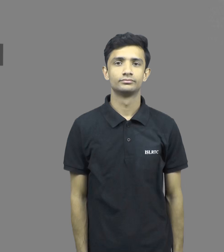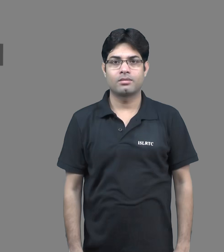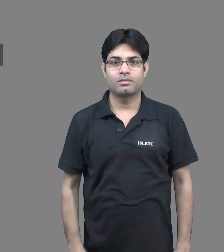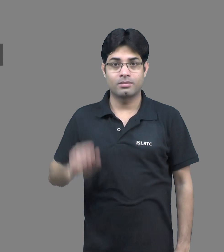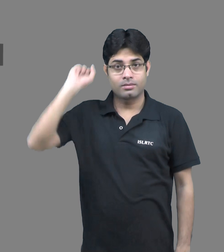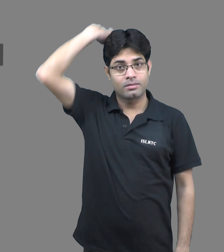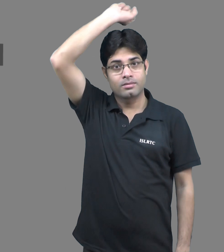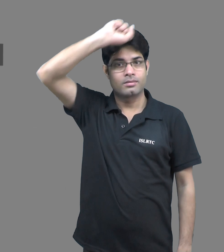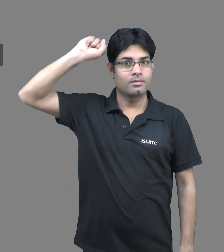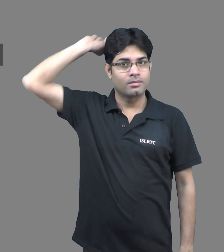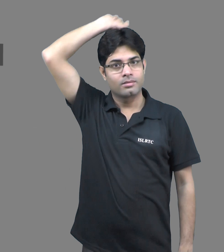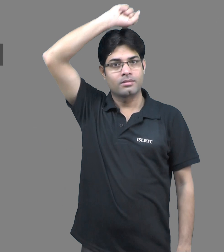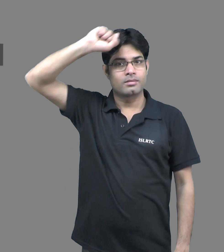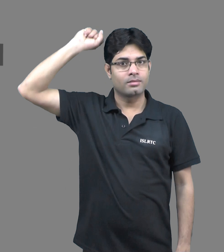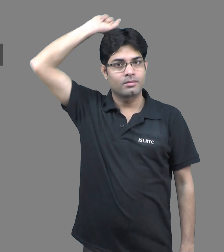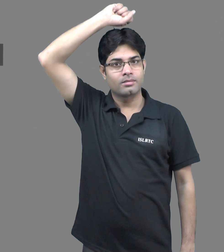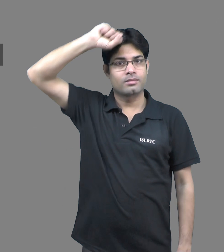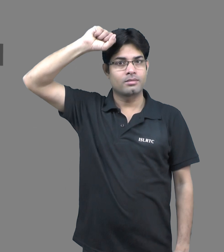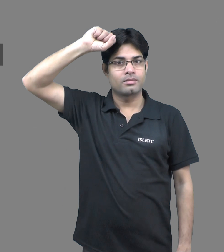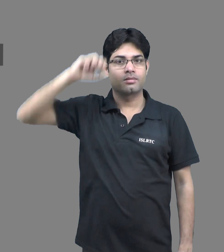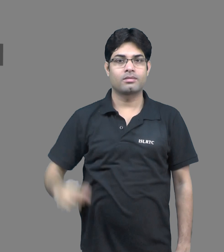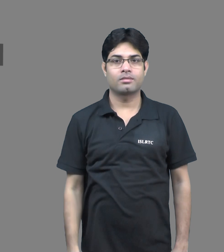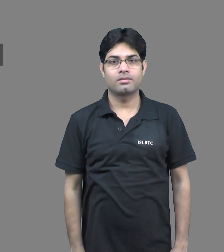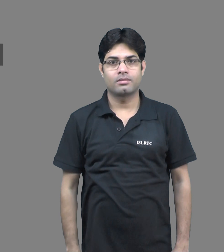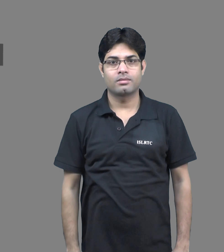Turban